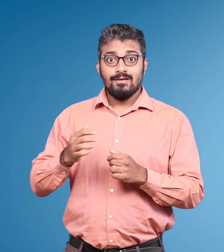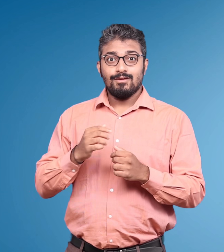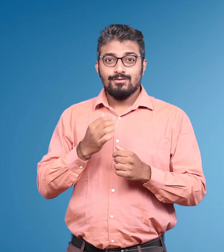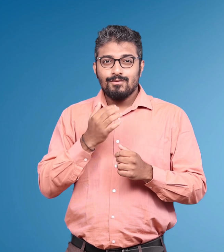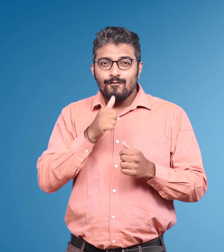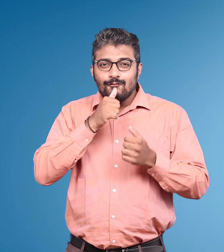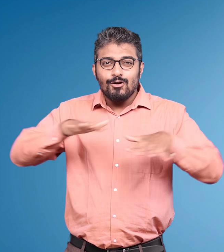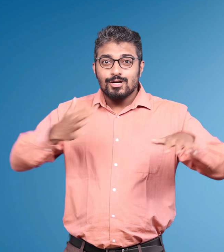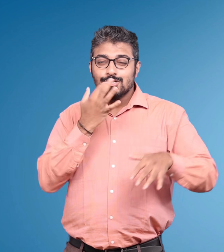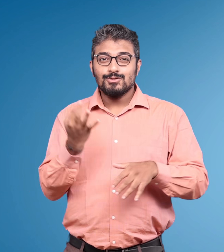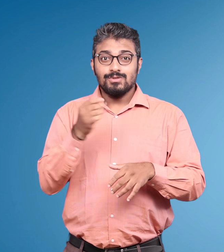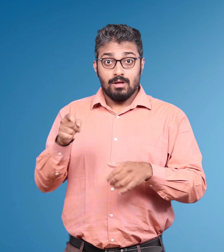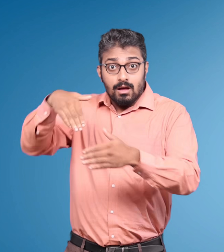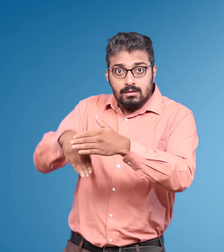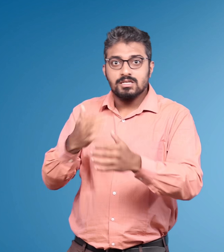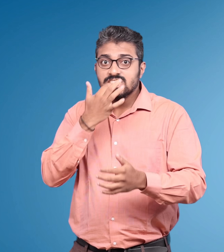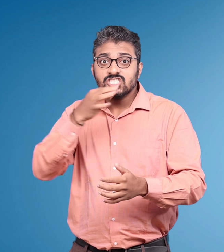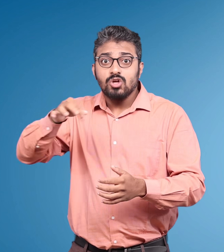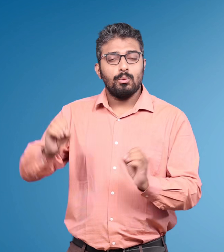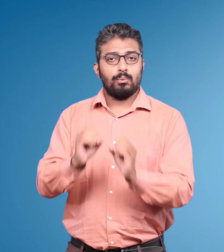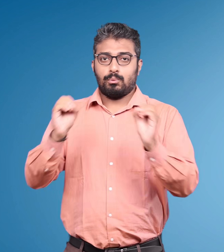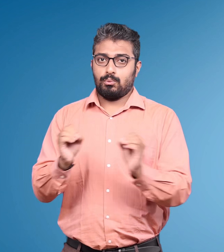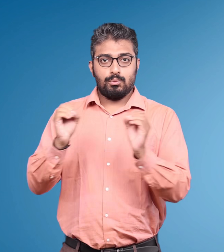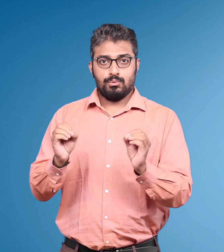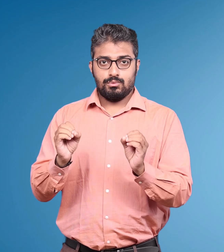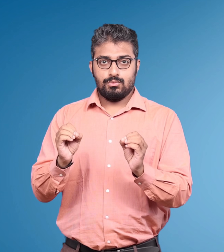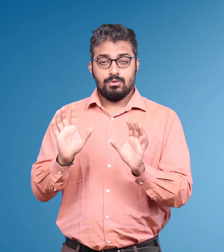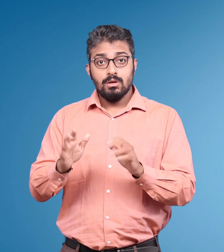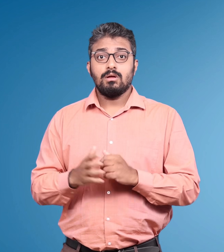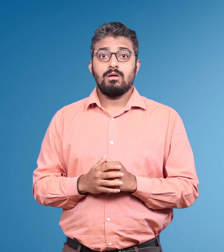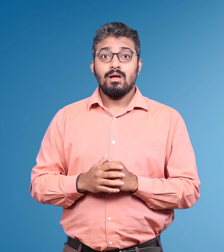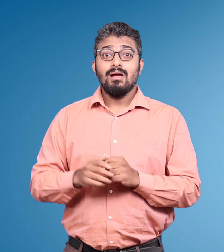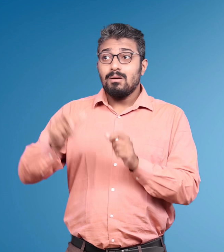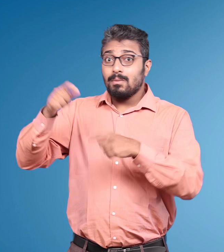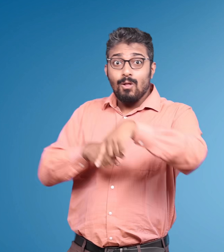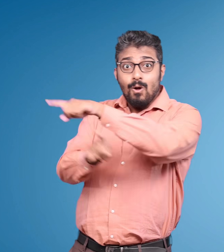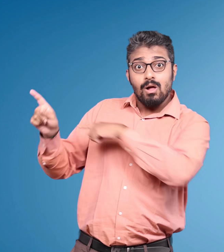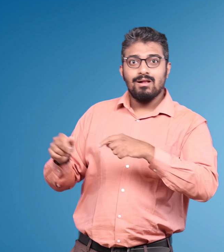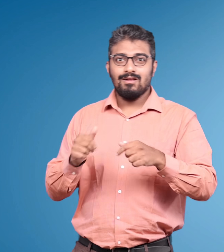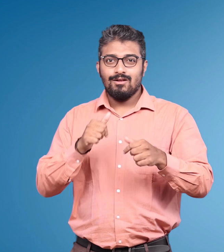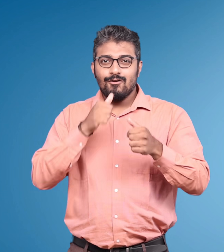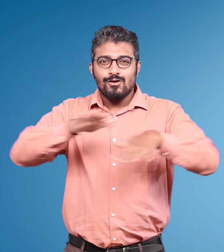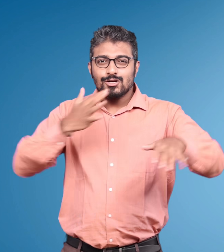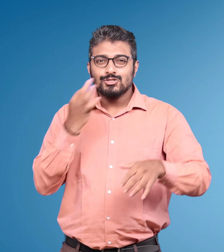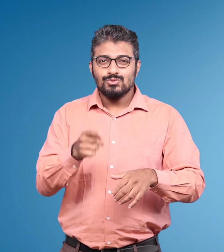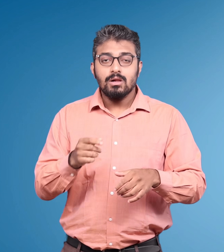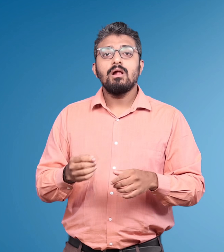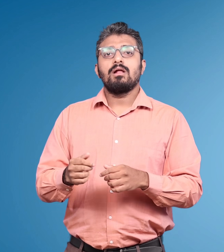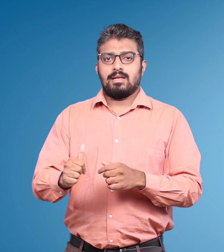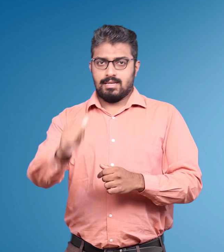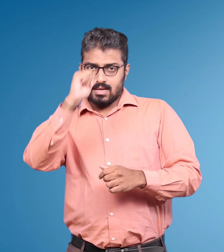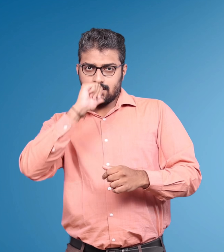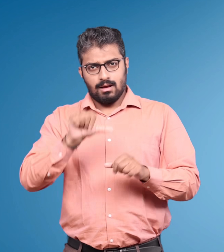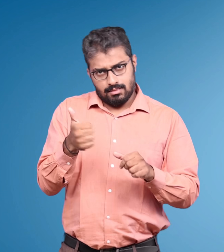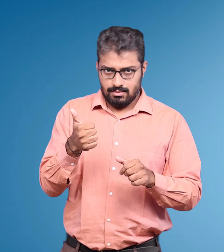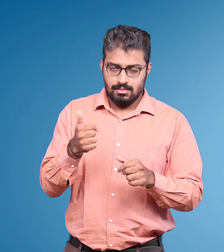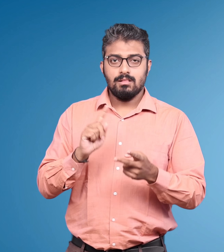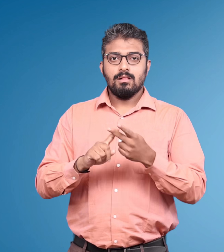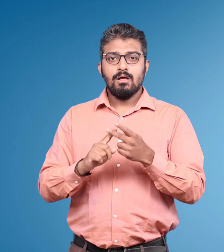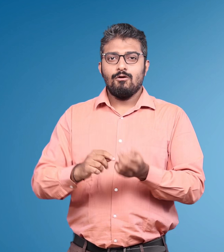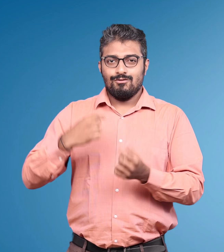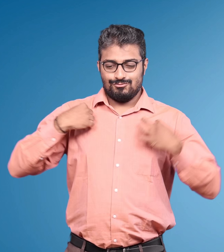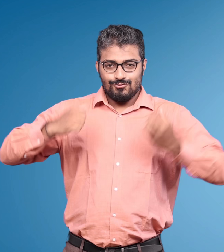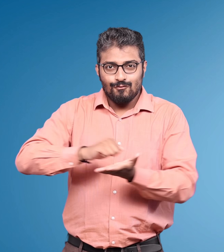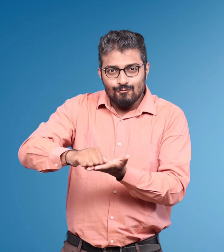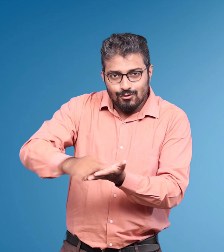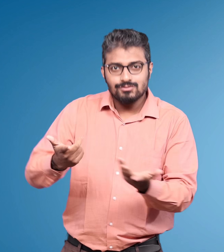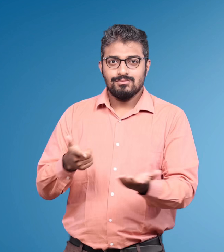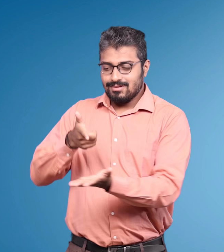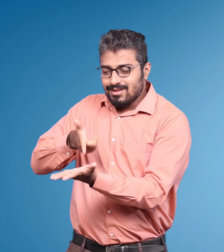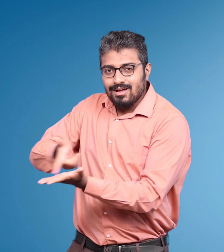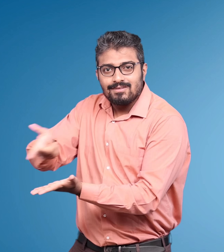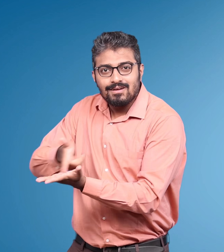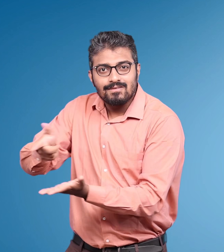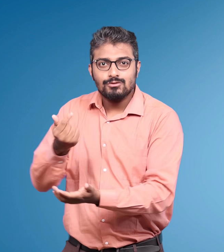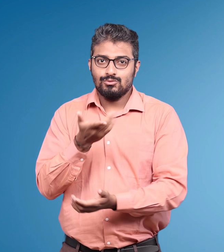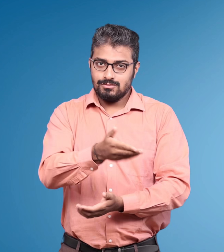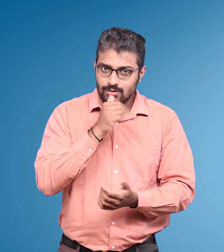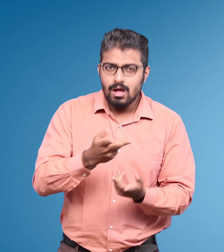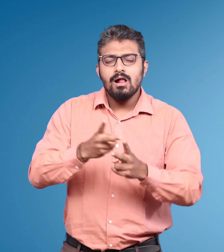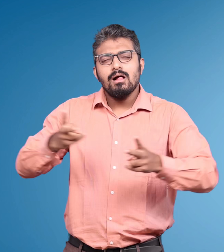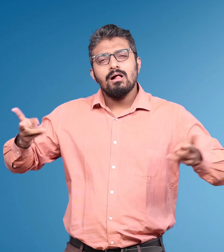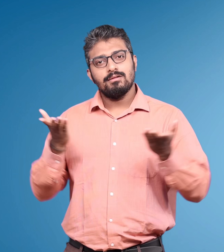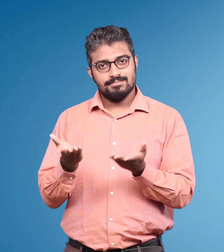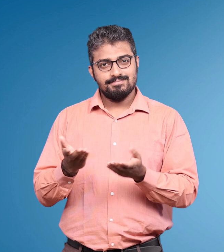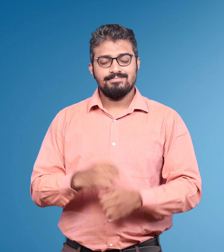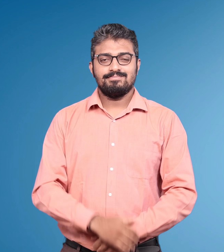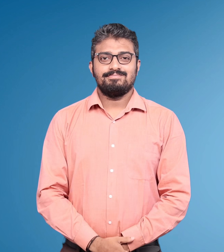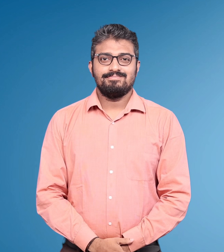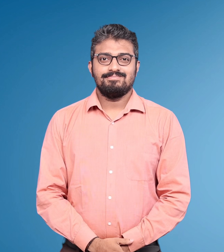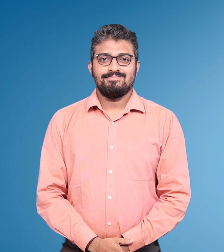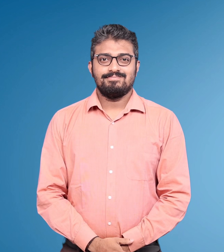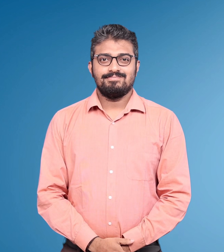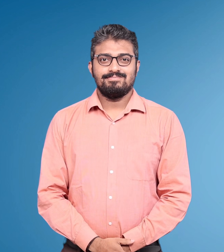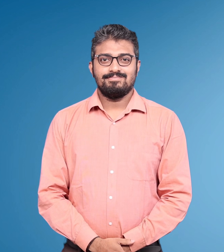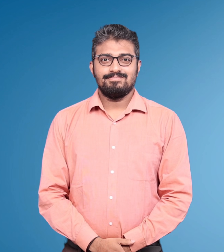Freshwater does not have salt. It is fit for use by humans for drinking, washing clothes, agriculture and other uses.